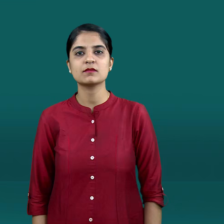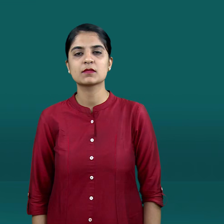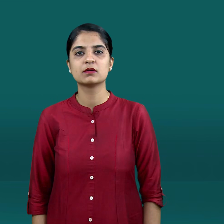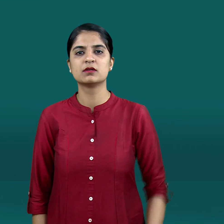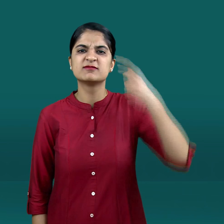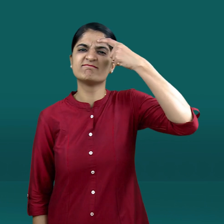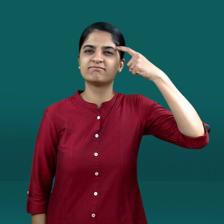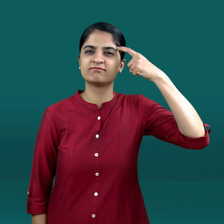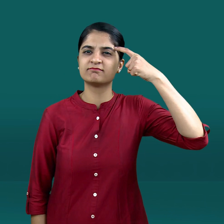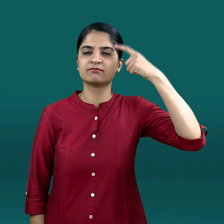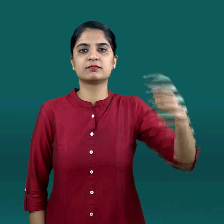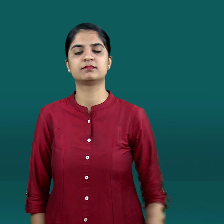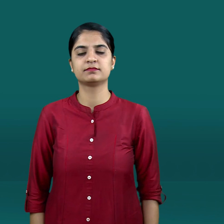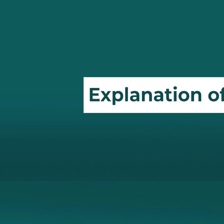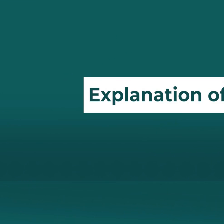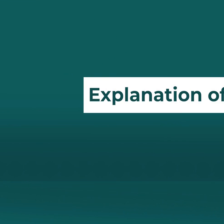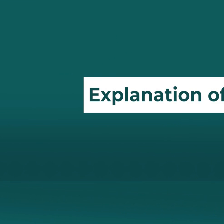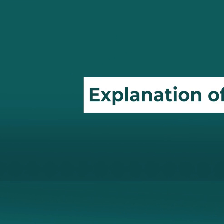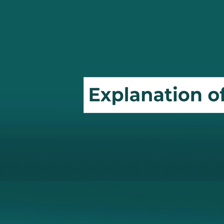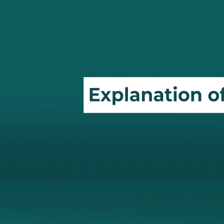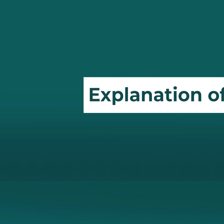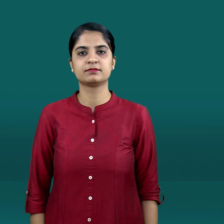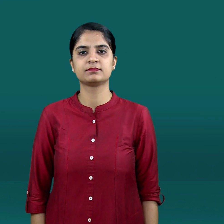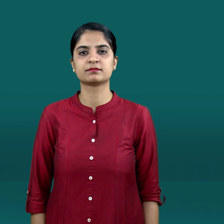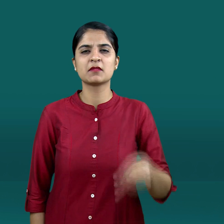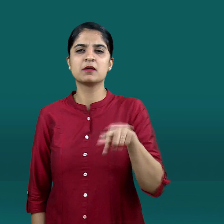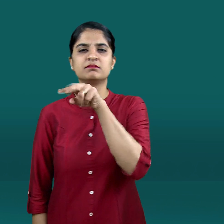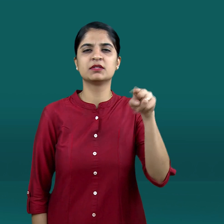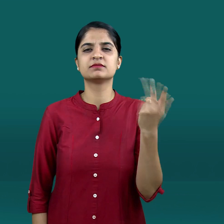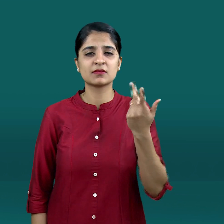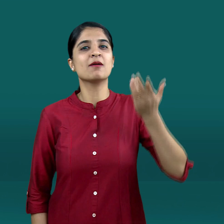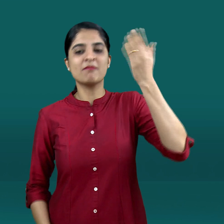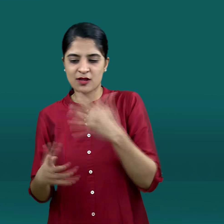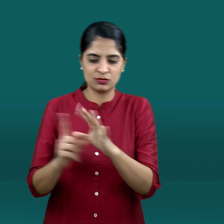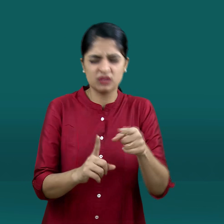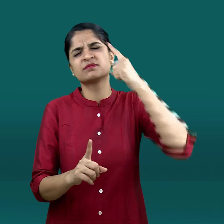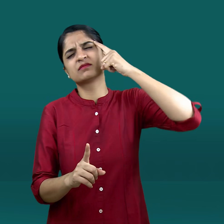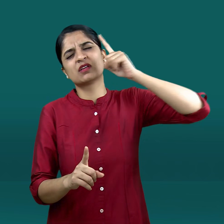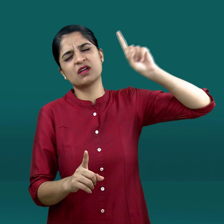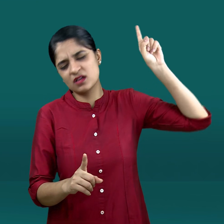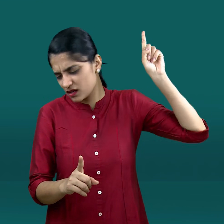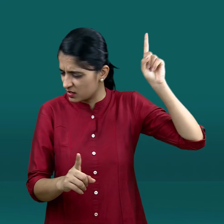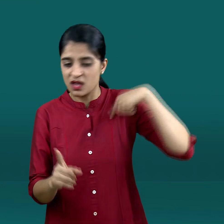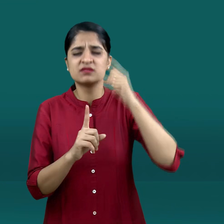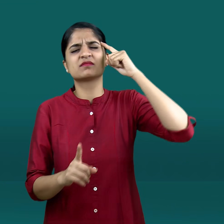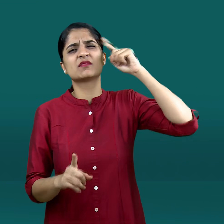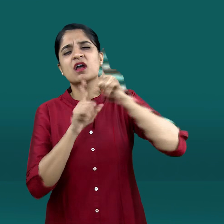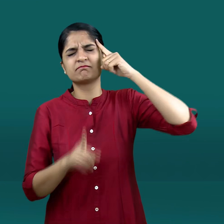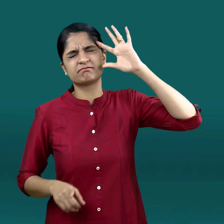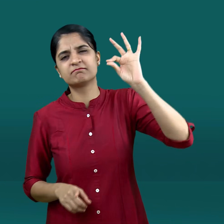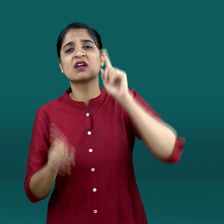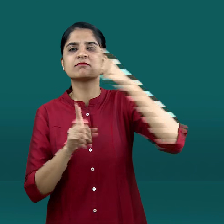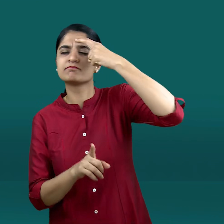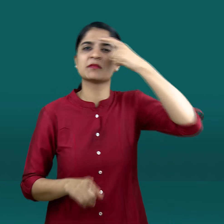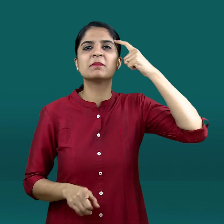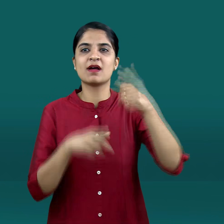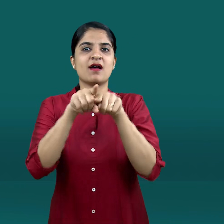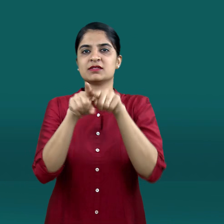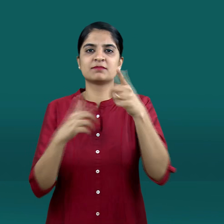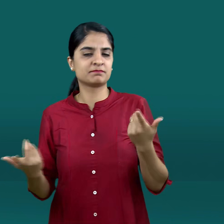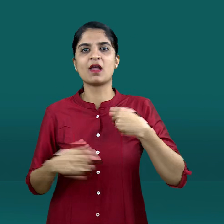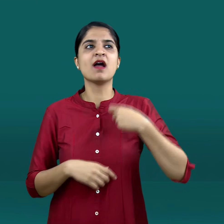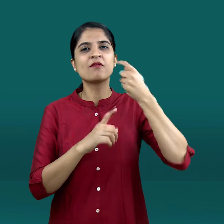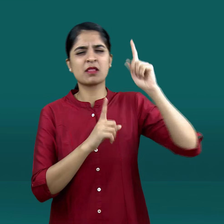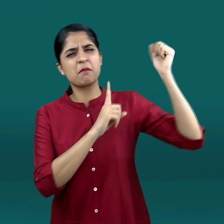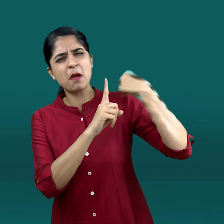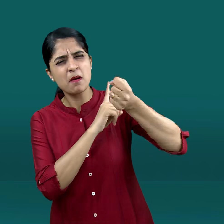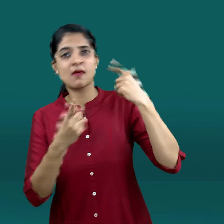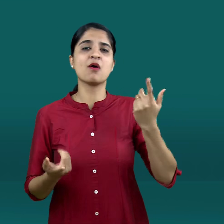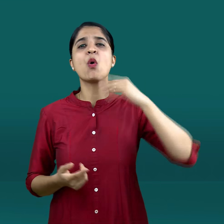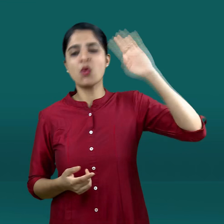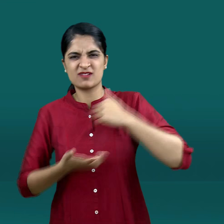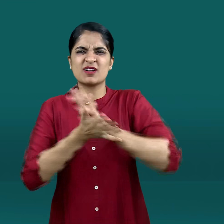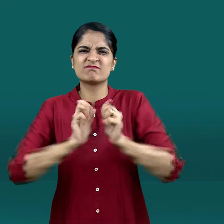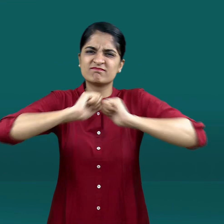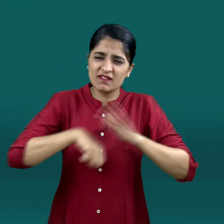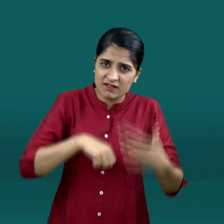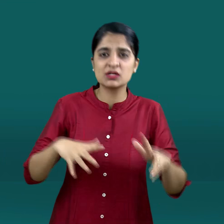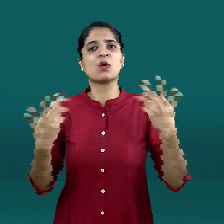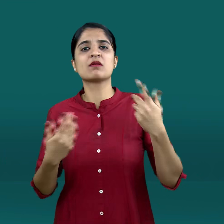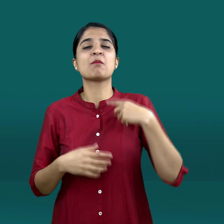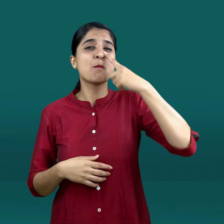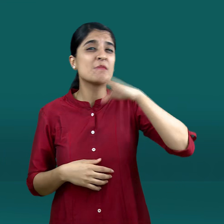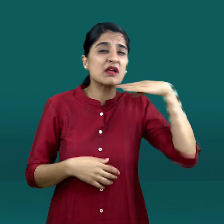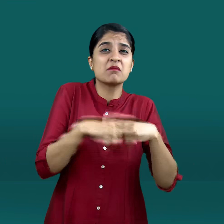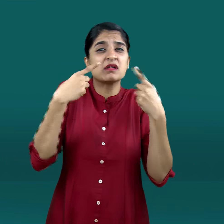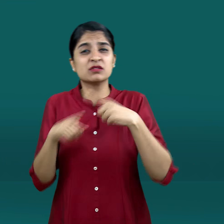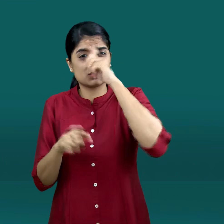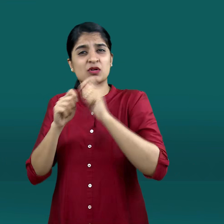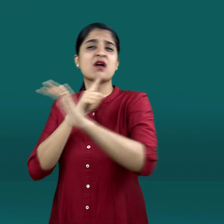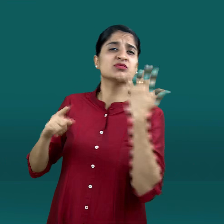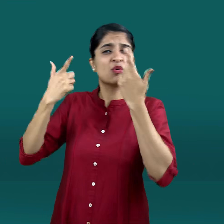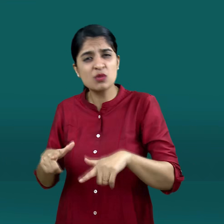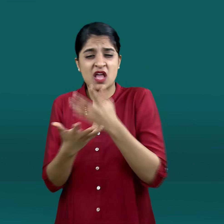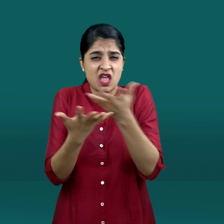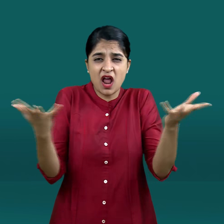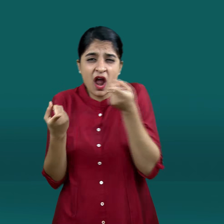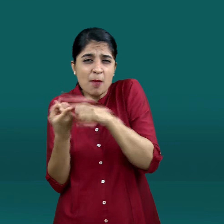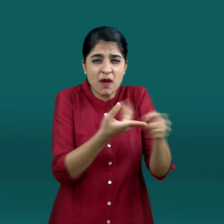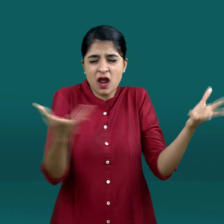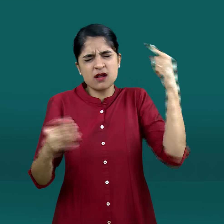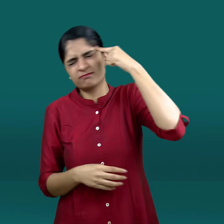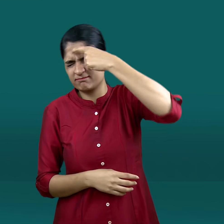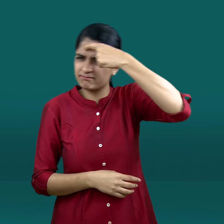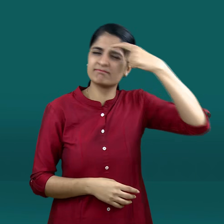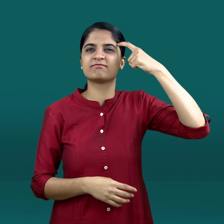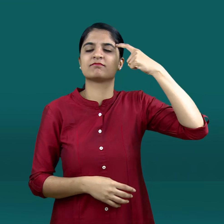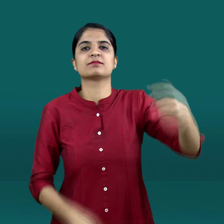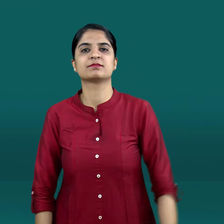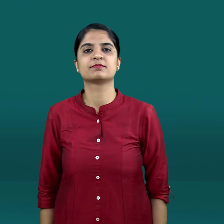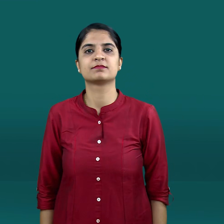Trauma